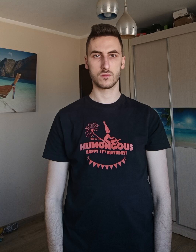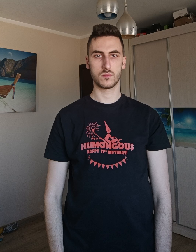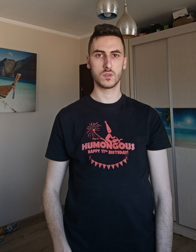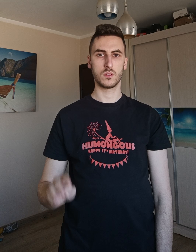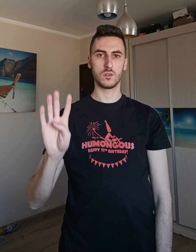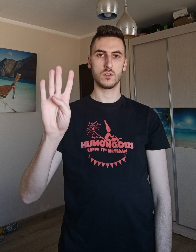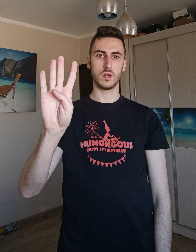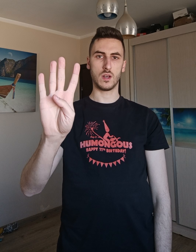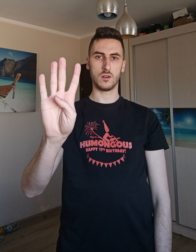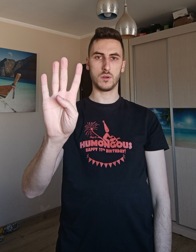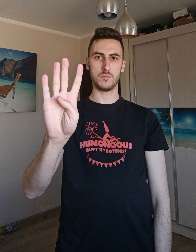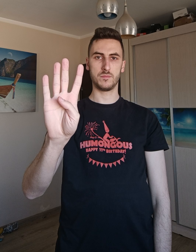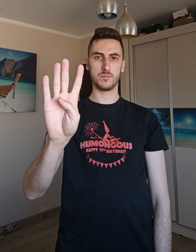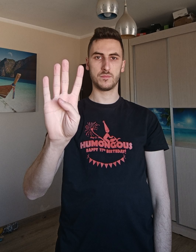ארבע